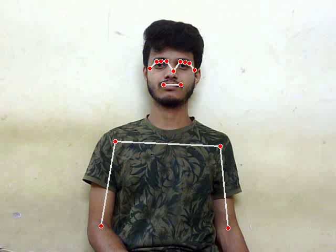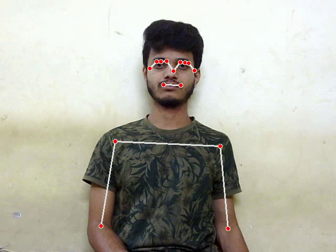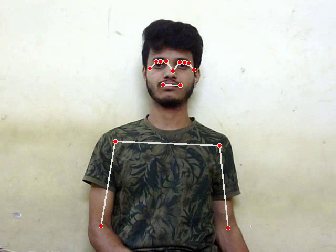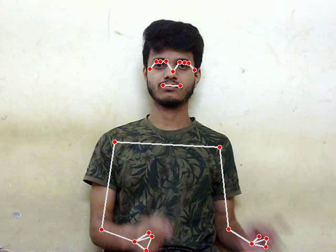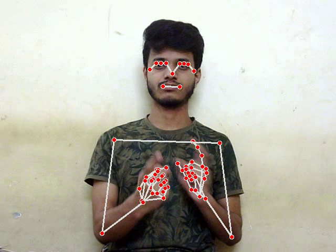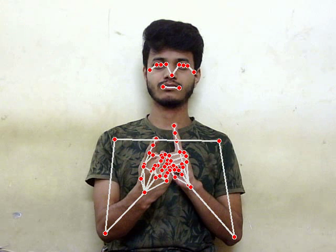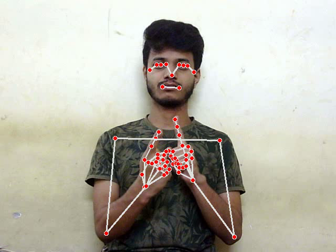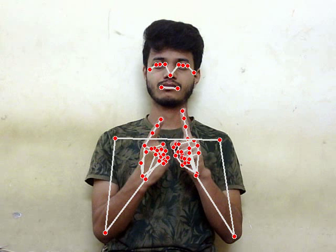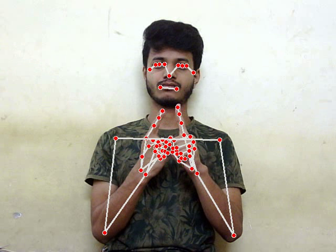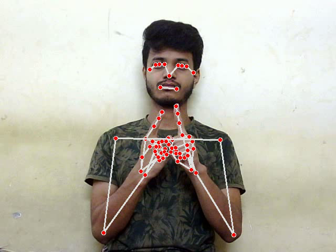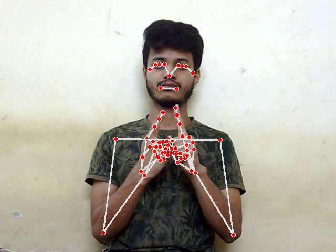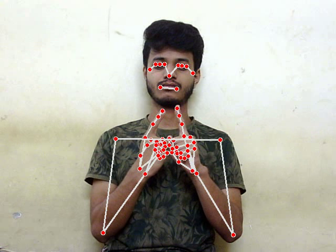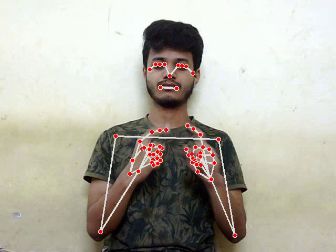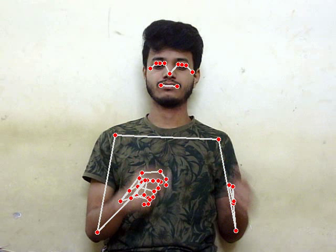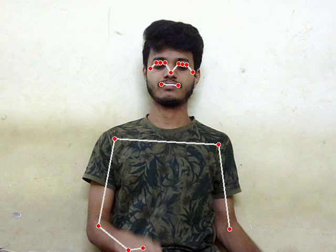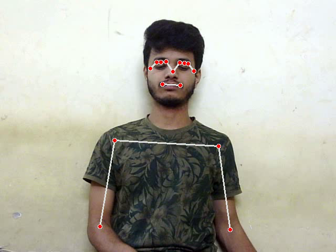meet